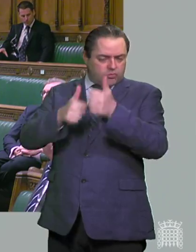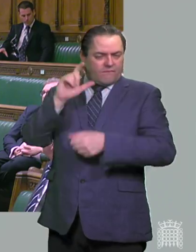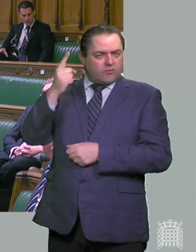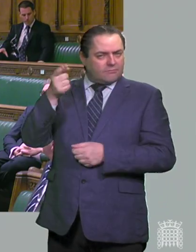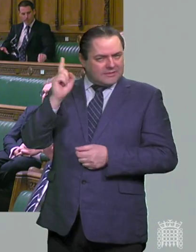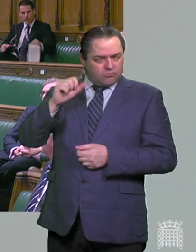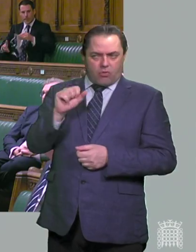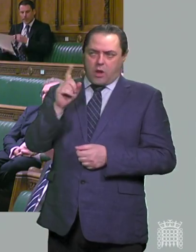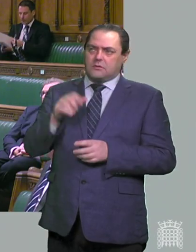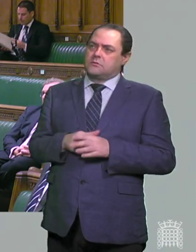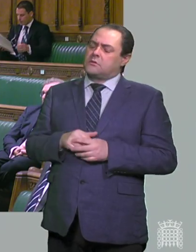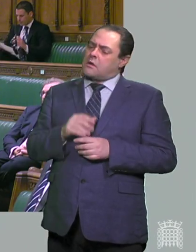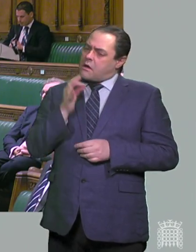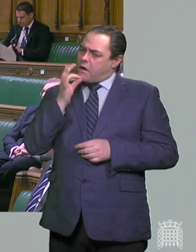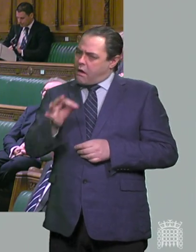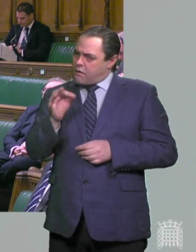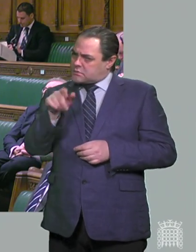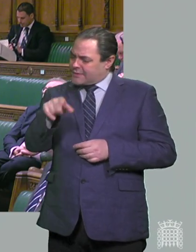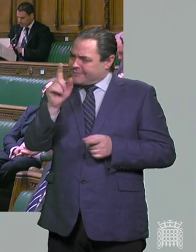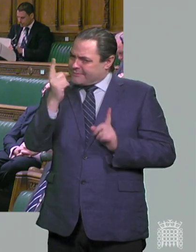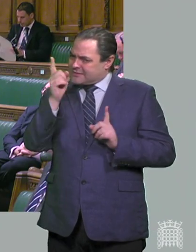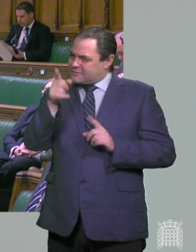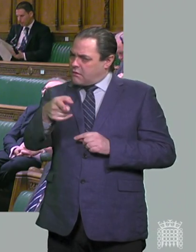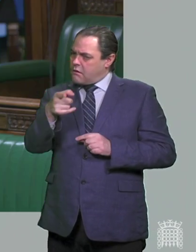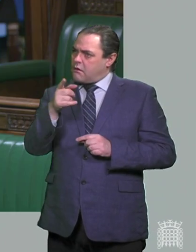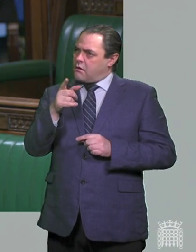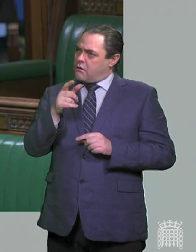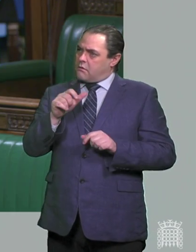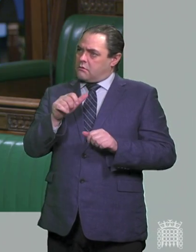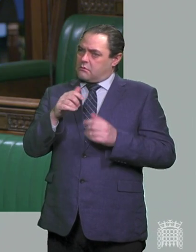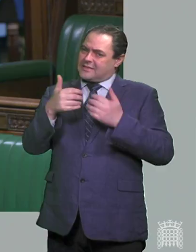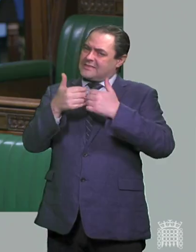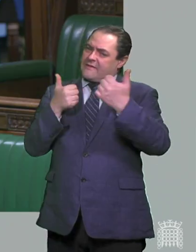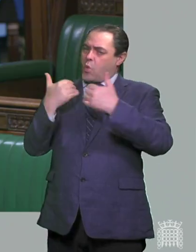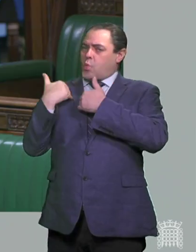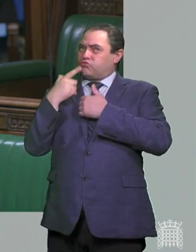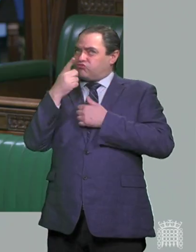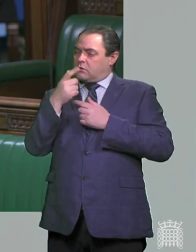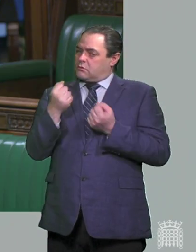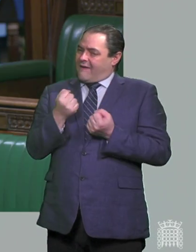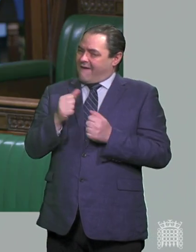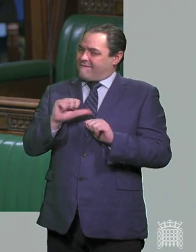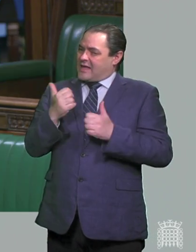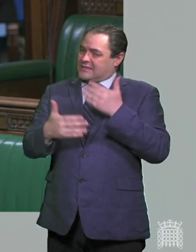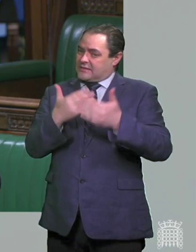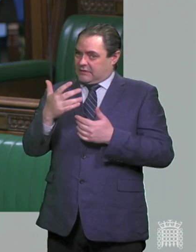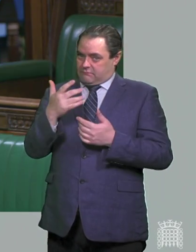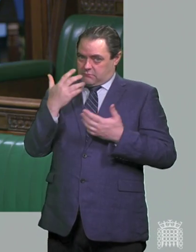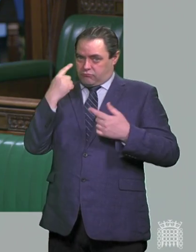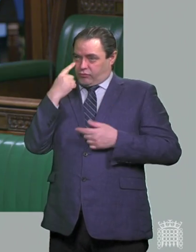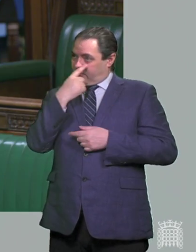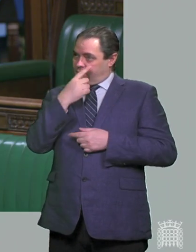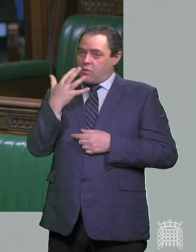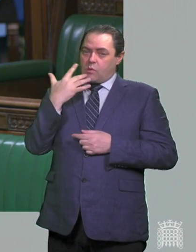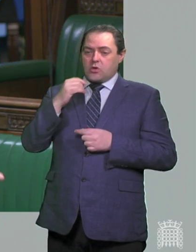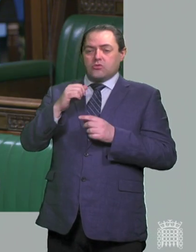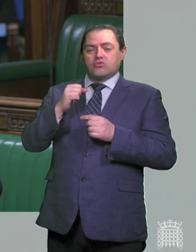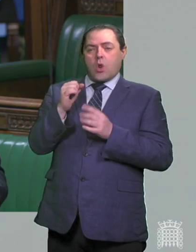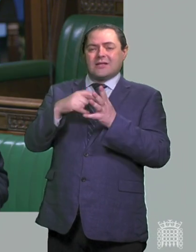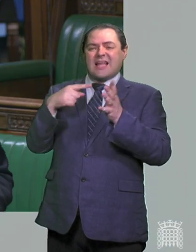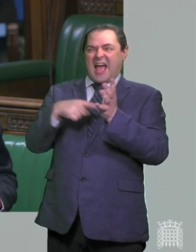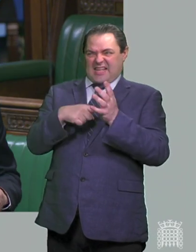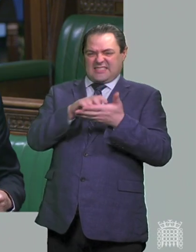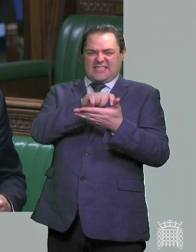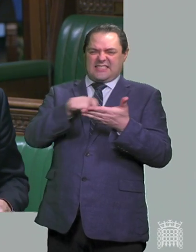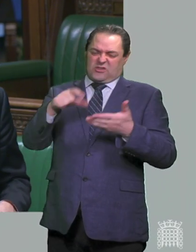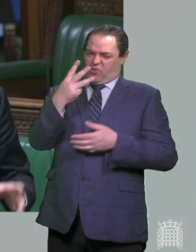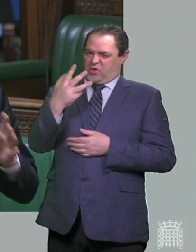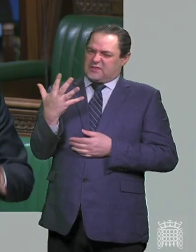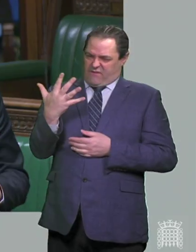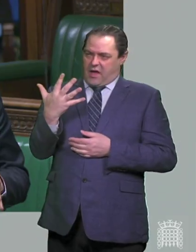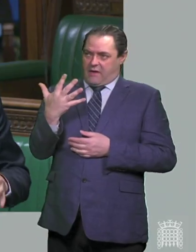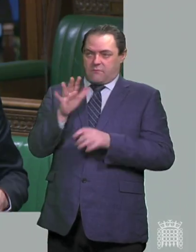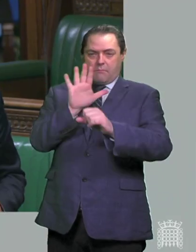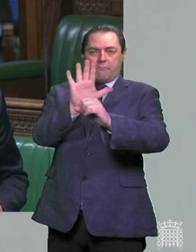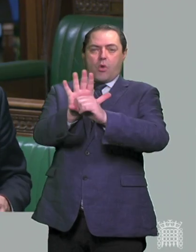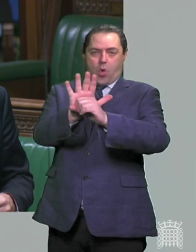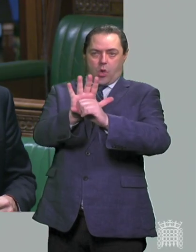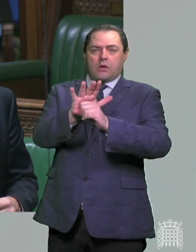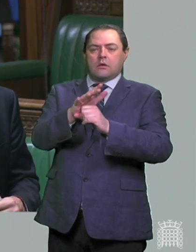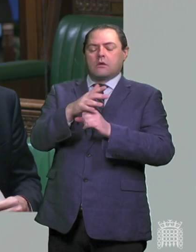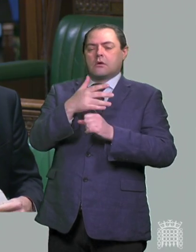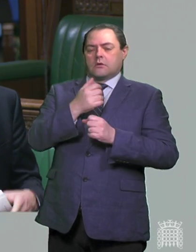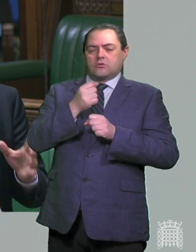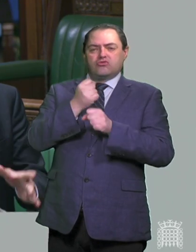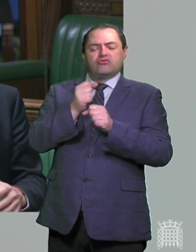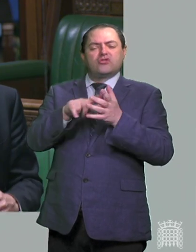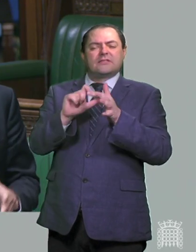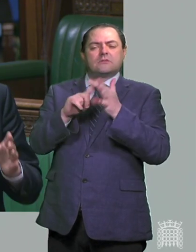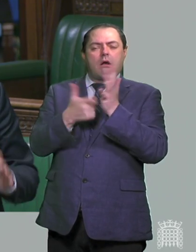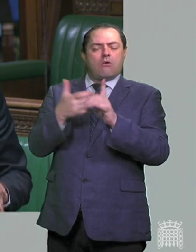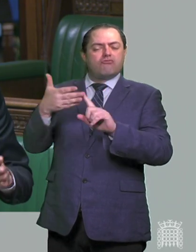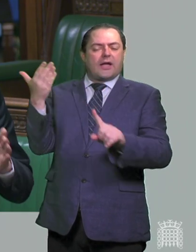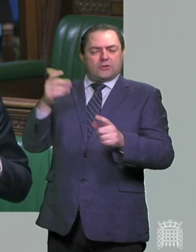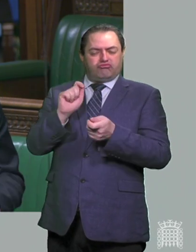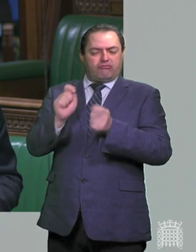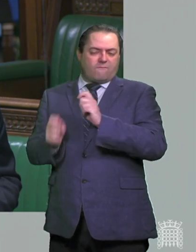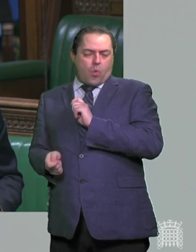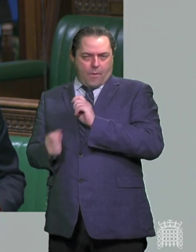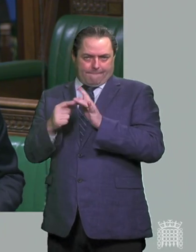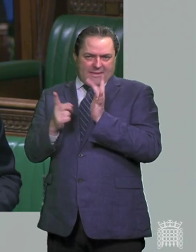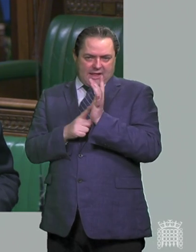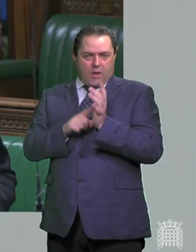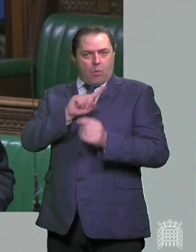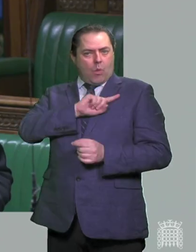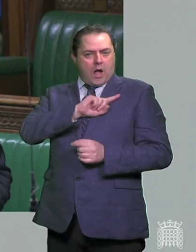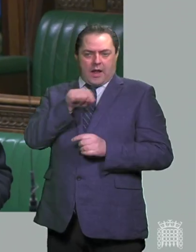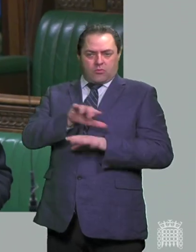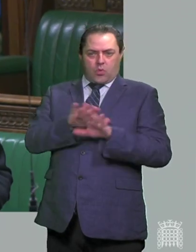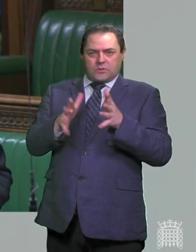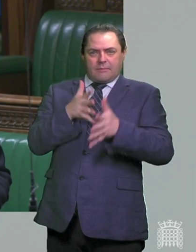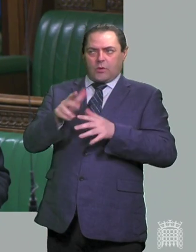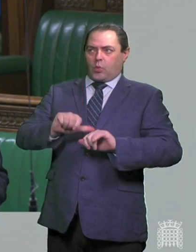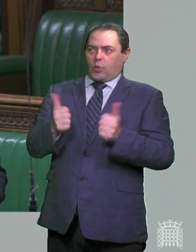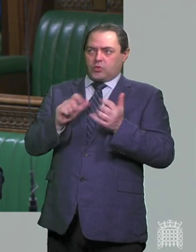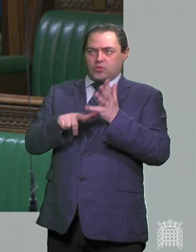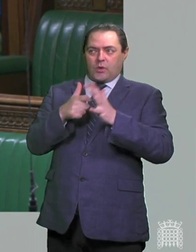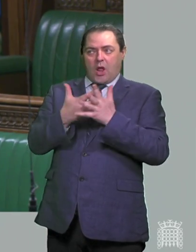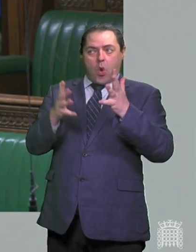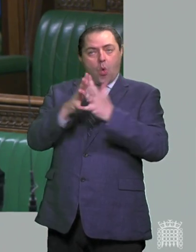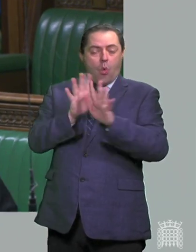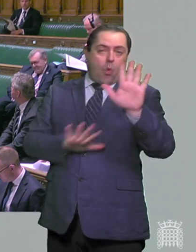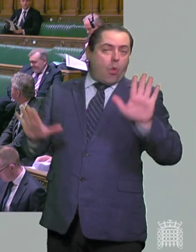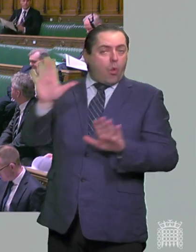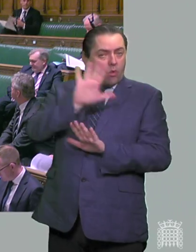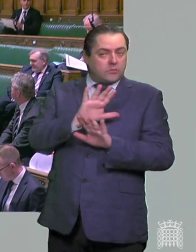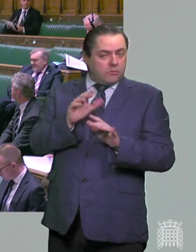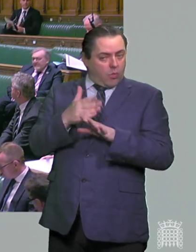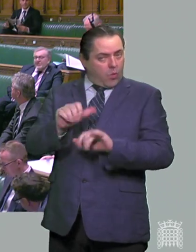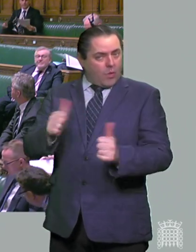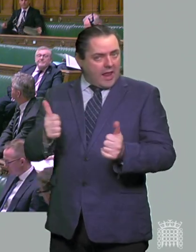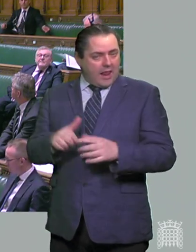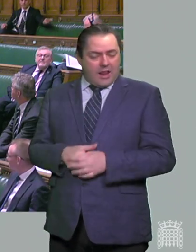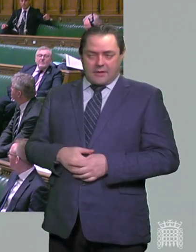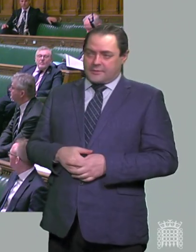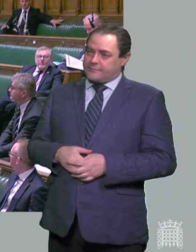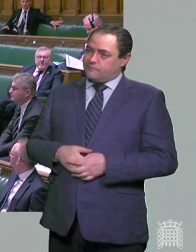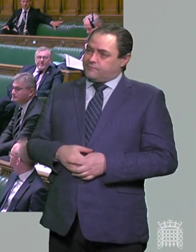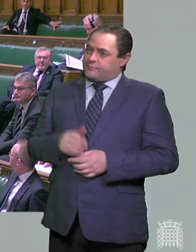Does the Secretary of State agree that the effectiveness of devolution arrangements was demonstrated in the use of the Scotland Act 1998—section 35 in particular—to block the Gender Recognition Reform Bill, specifically because it impacted on the effective operation of UK law across the UK?